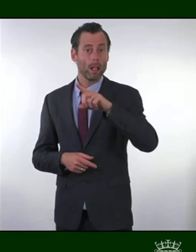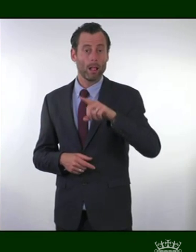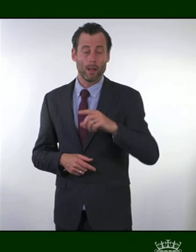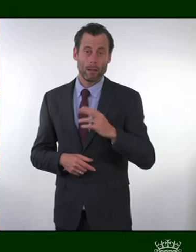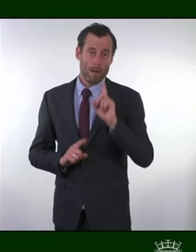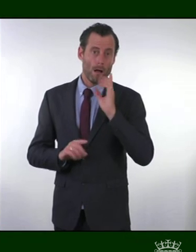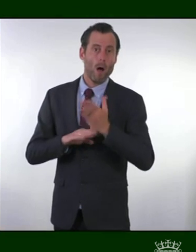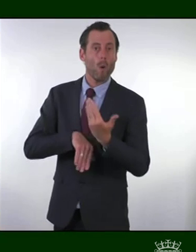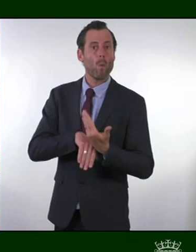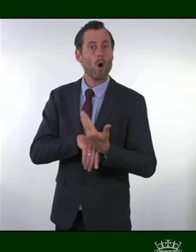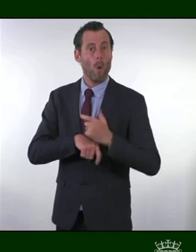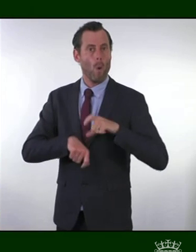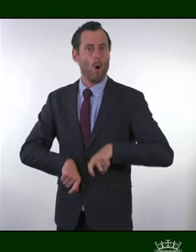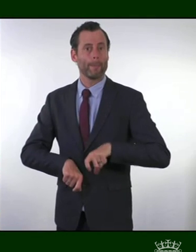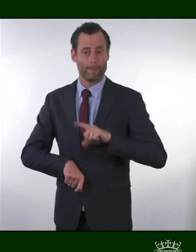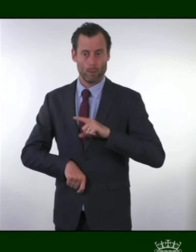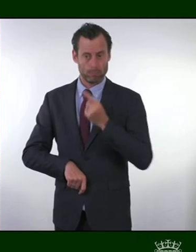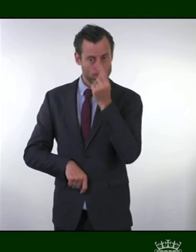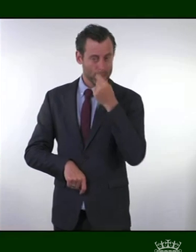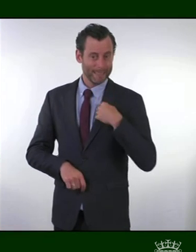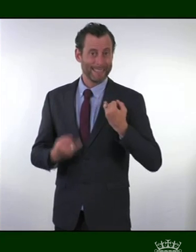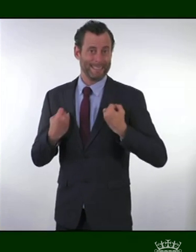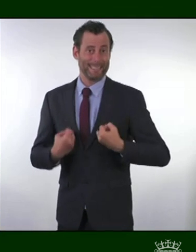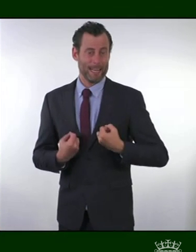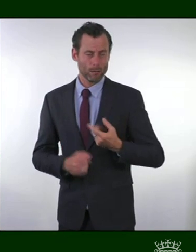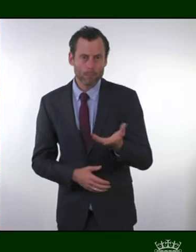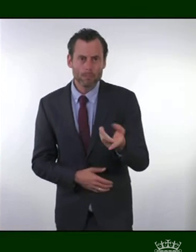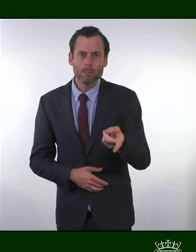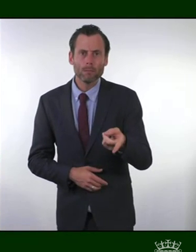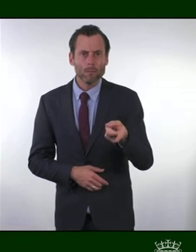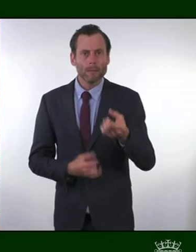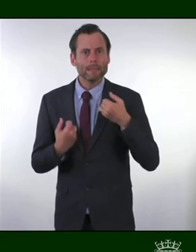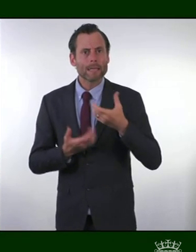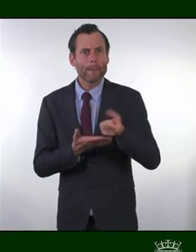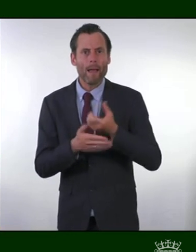Fear is corrosive. Fear is hurting our economy.